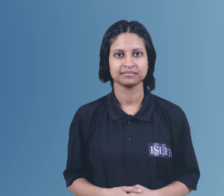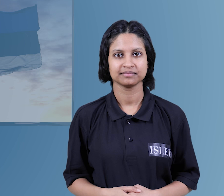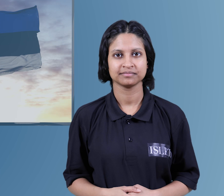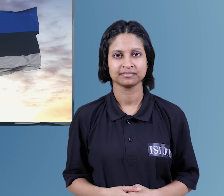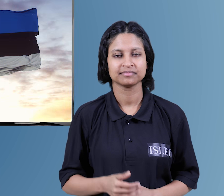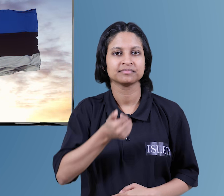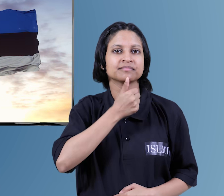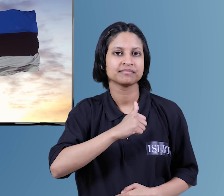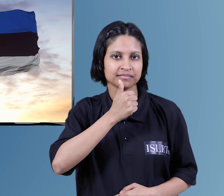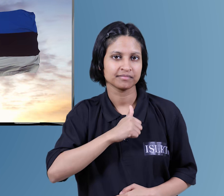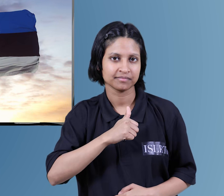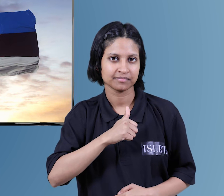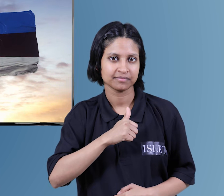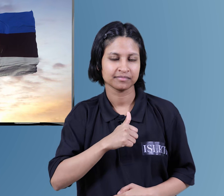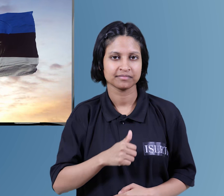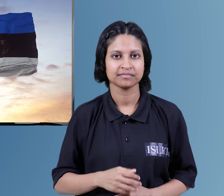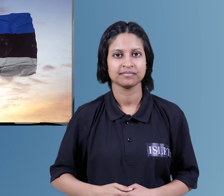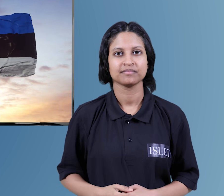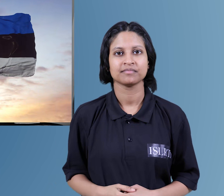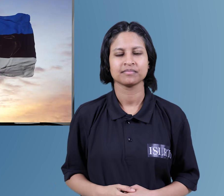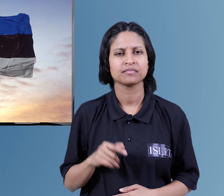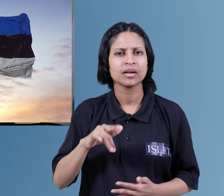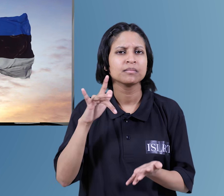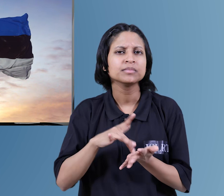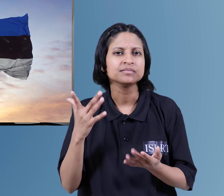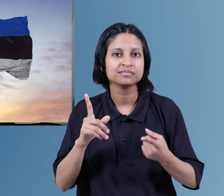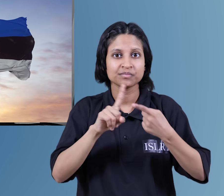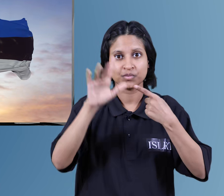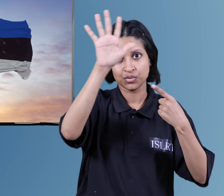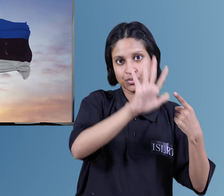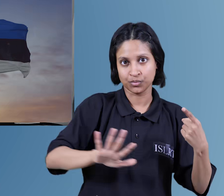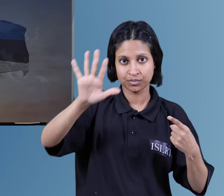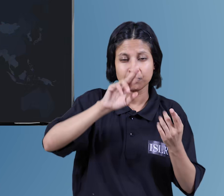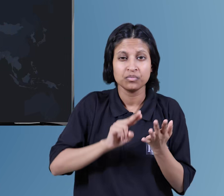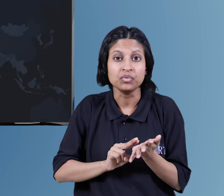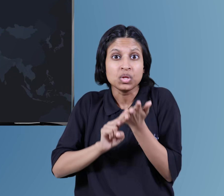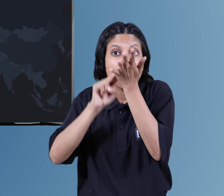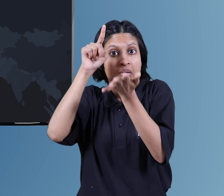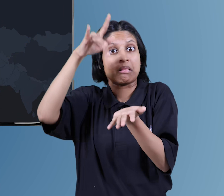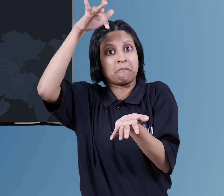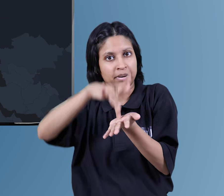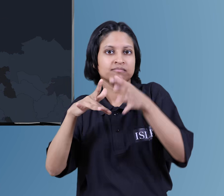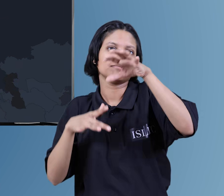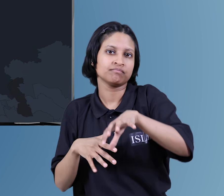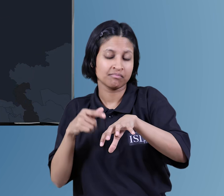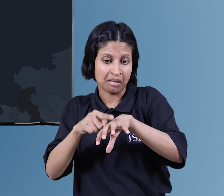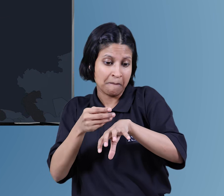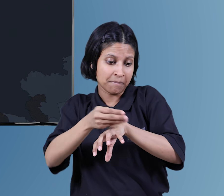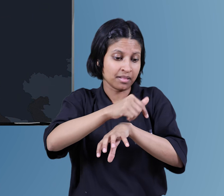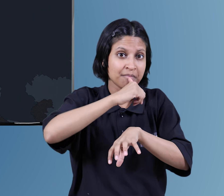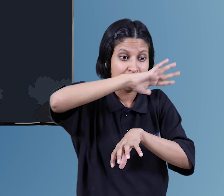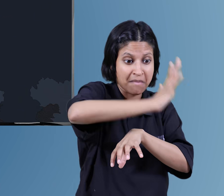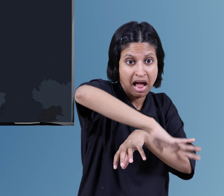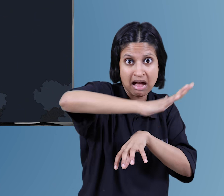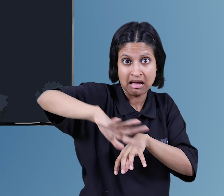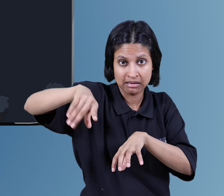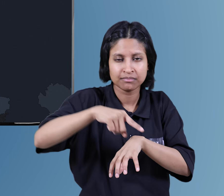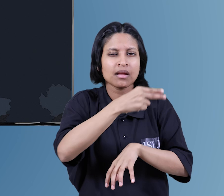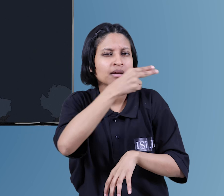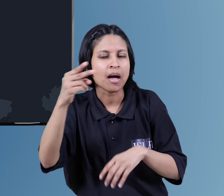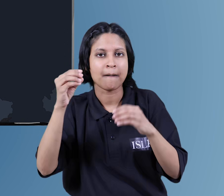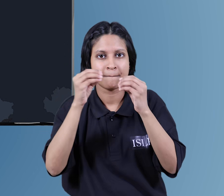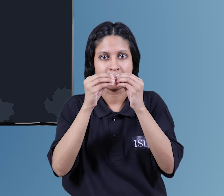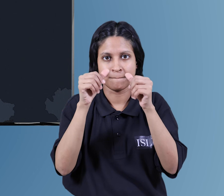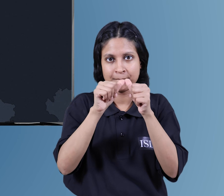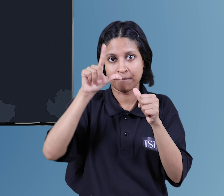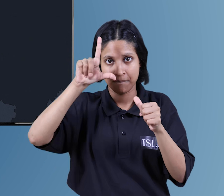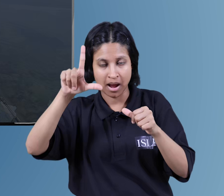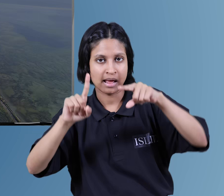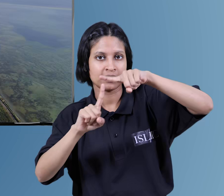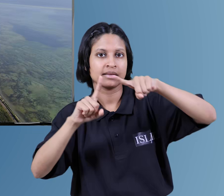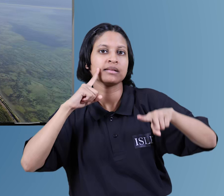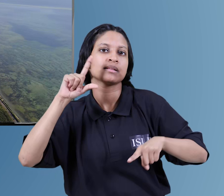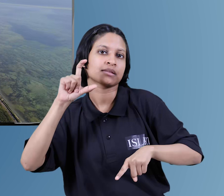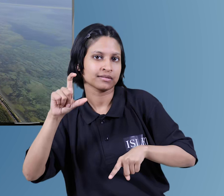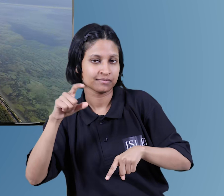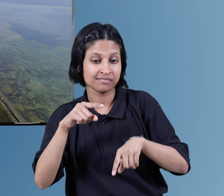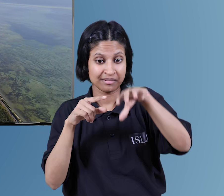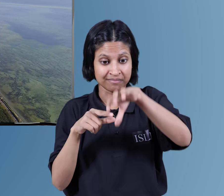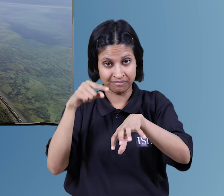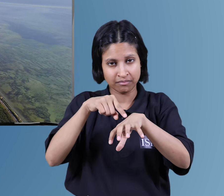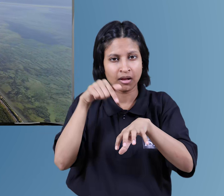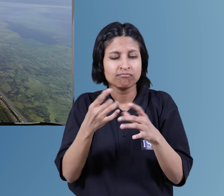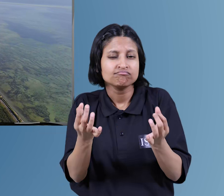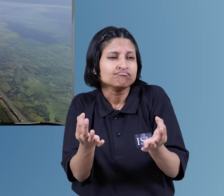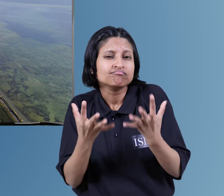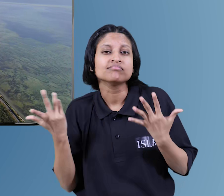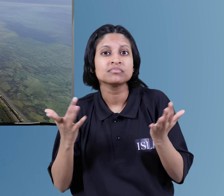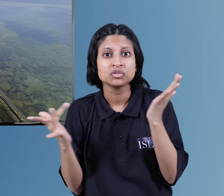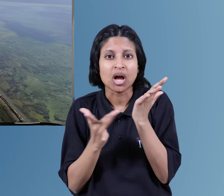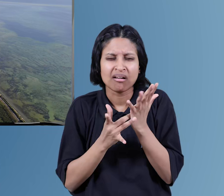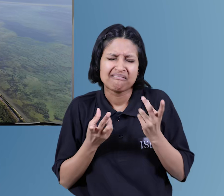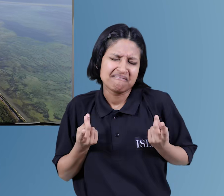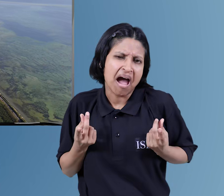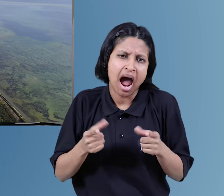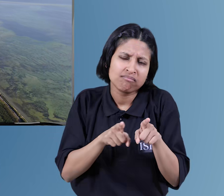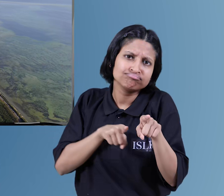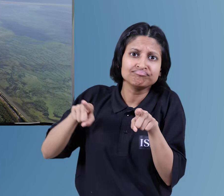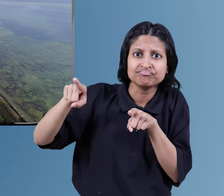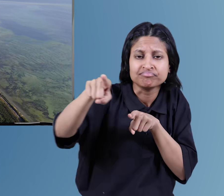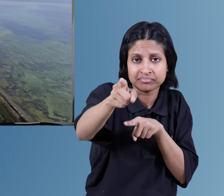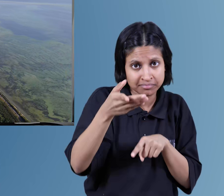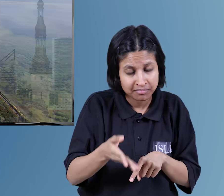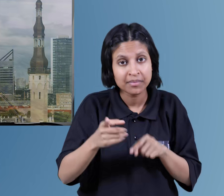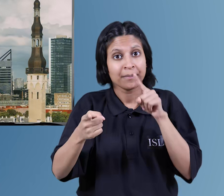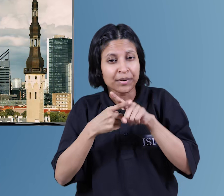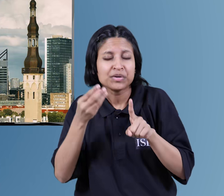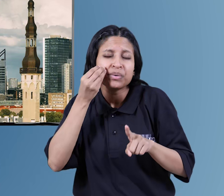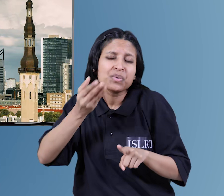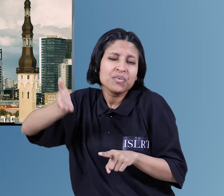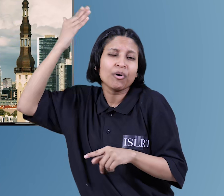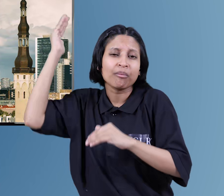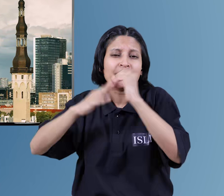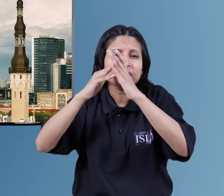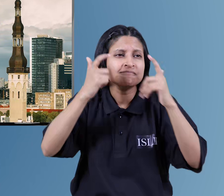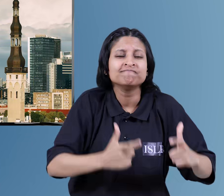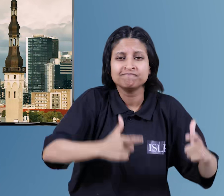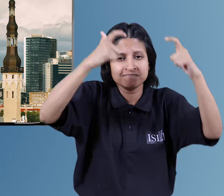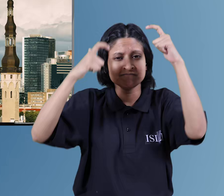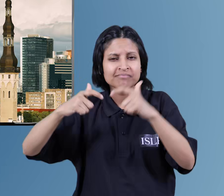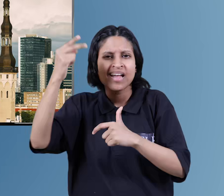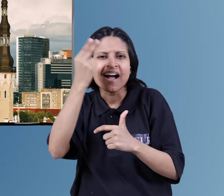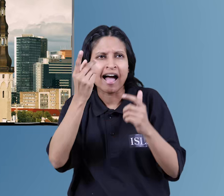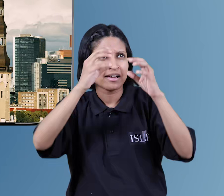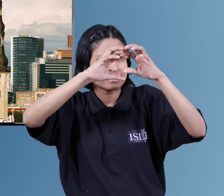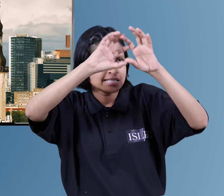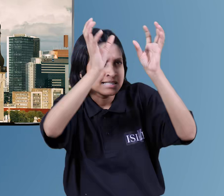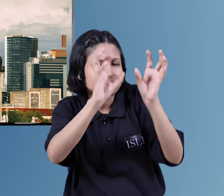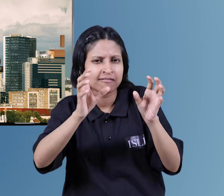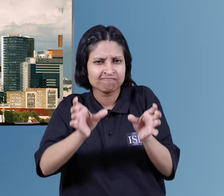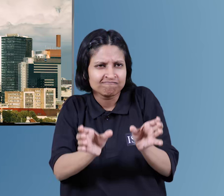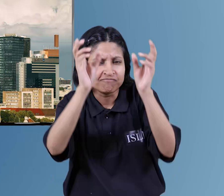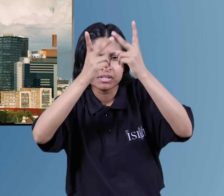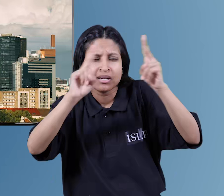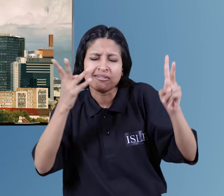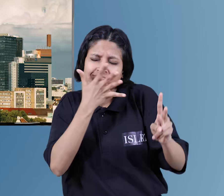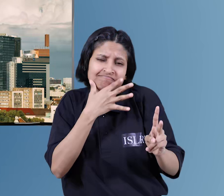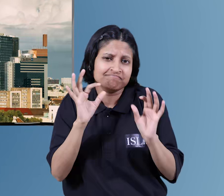Estonia A Northern European country bordering the Baltic Sea, known for its digital advancements and medieval architecture.